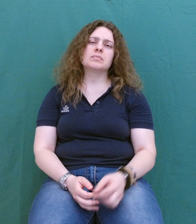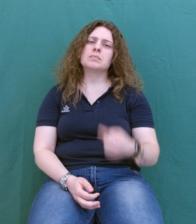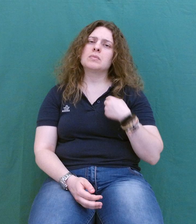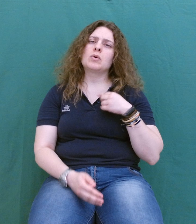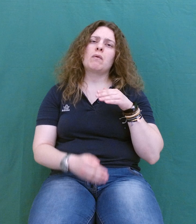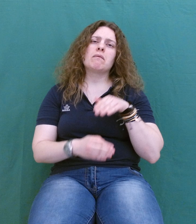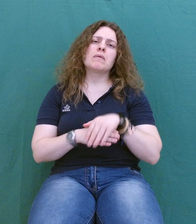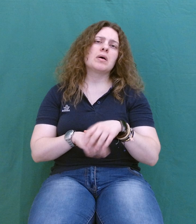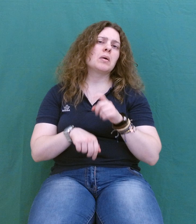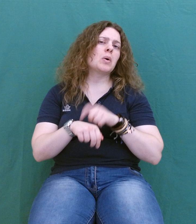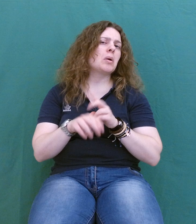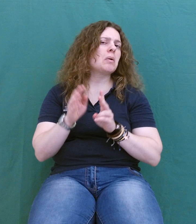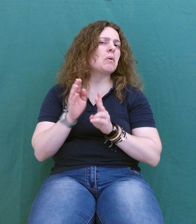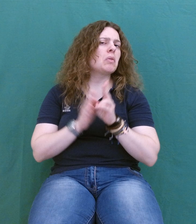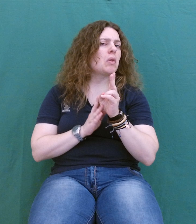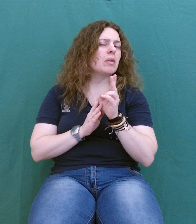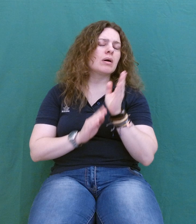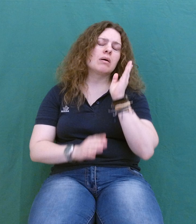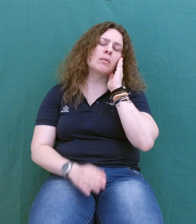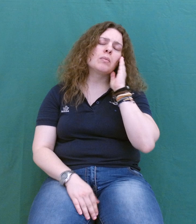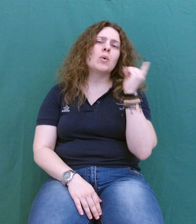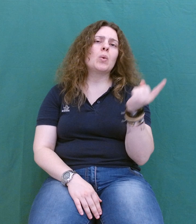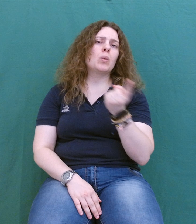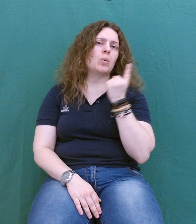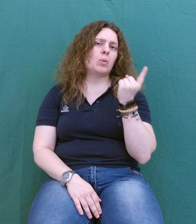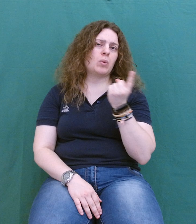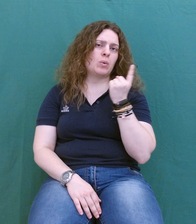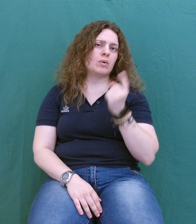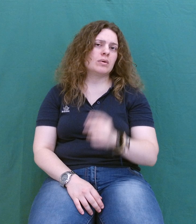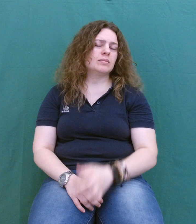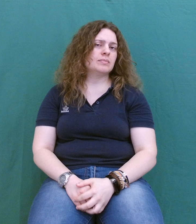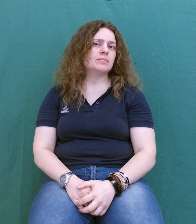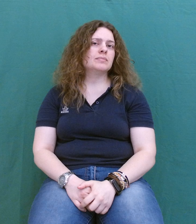ΕΓΩ ΒΡΑΔΥ ΩΡΑ 12 ΚΟΙΜΑΜΑΙ ΣΥΝΗΘΩΣ